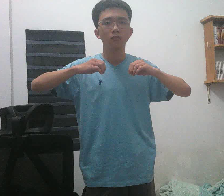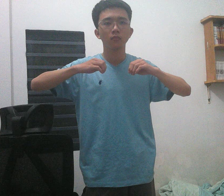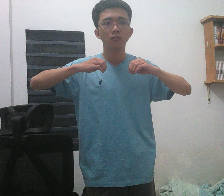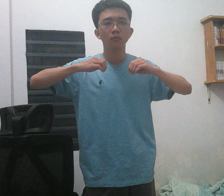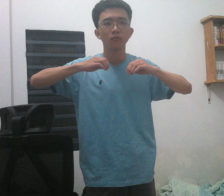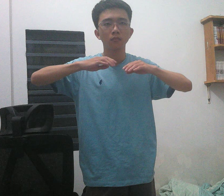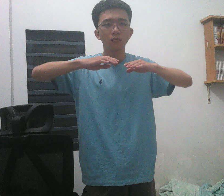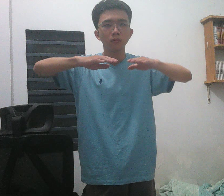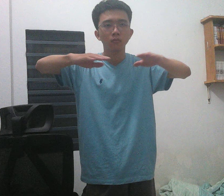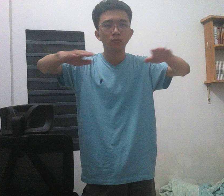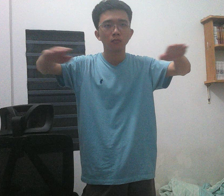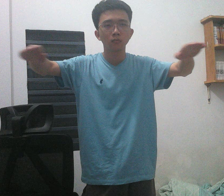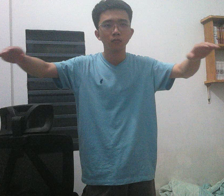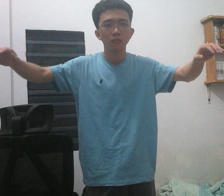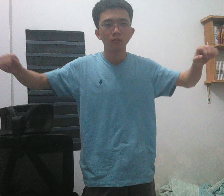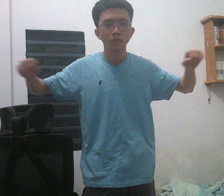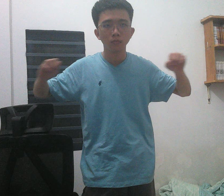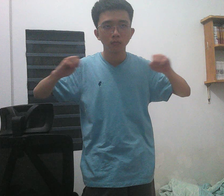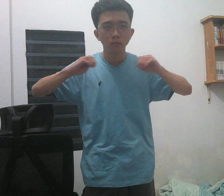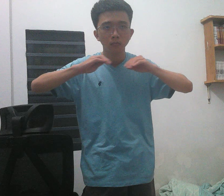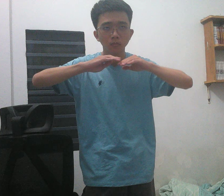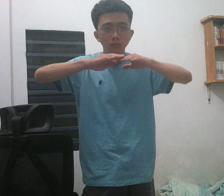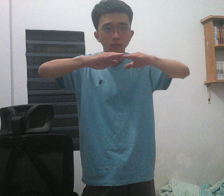boi